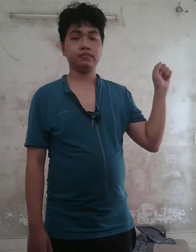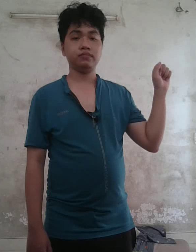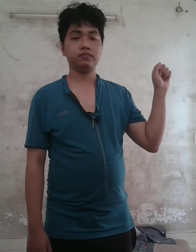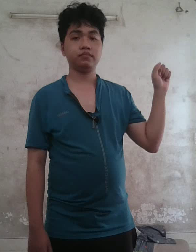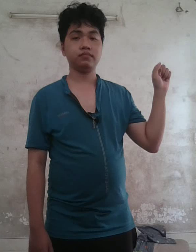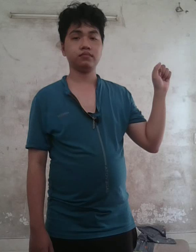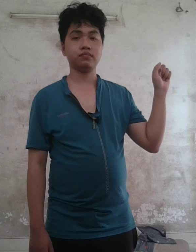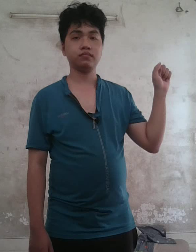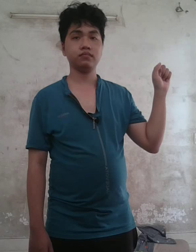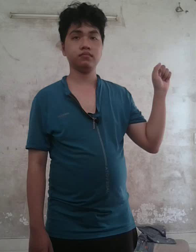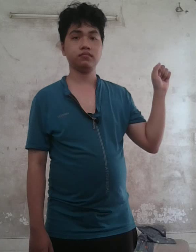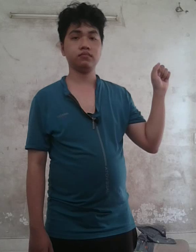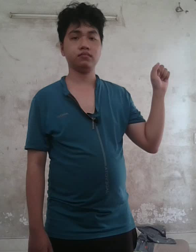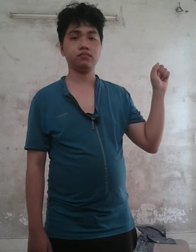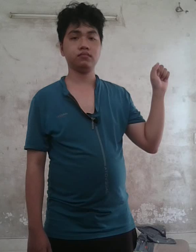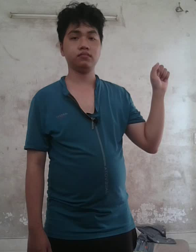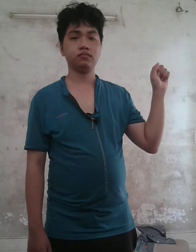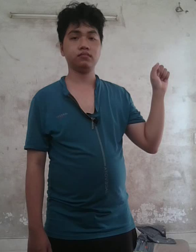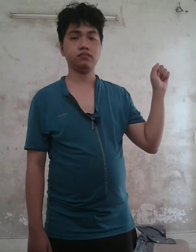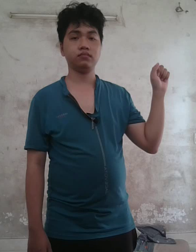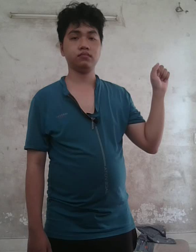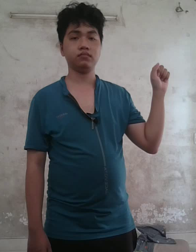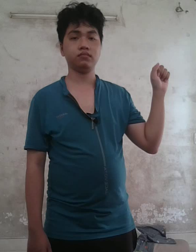a